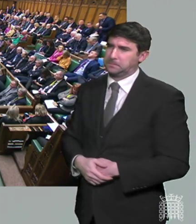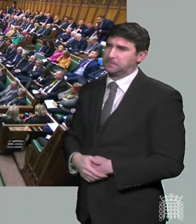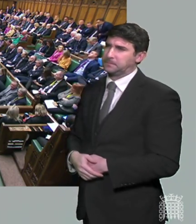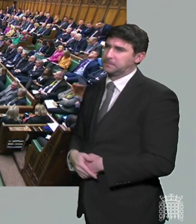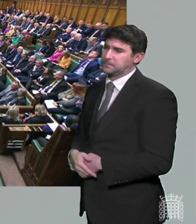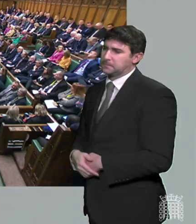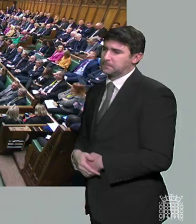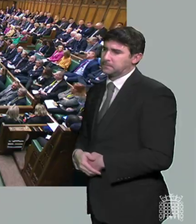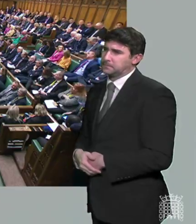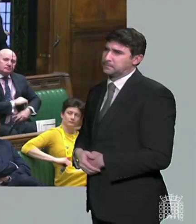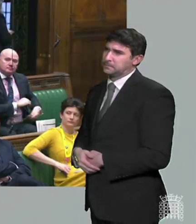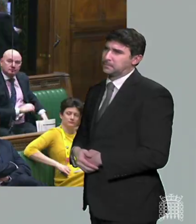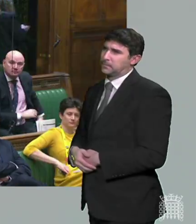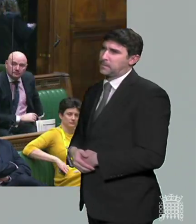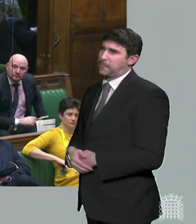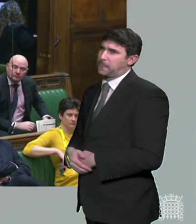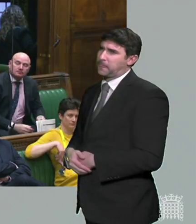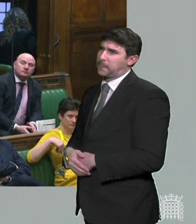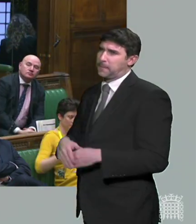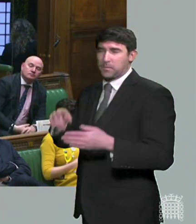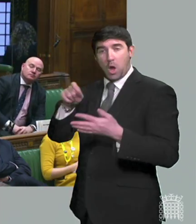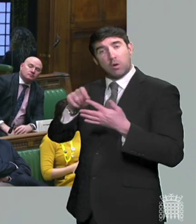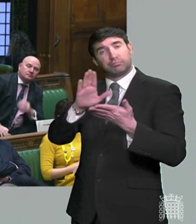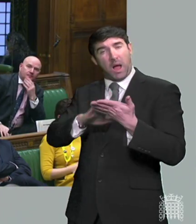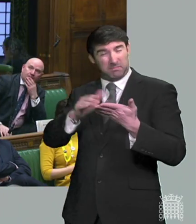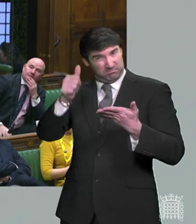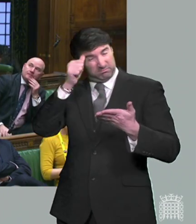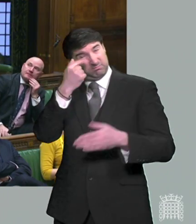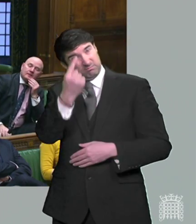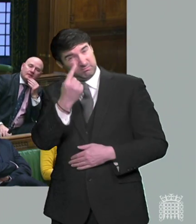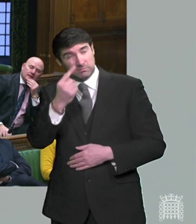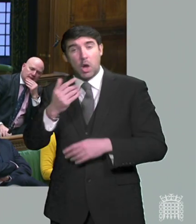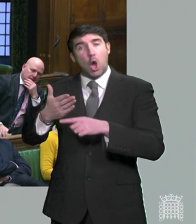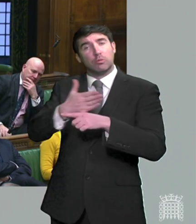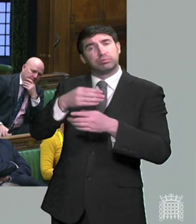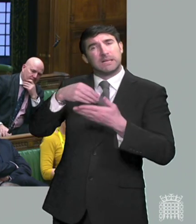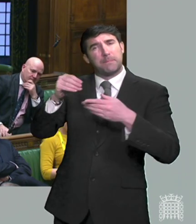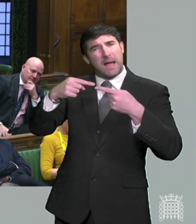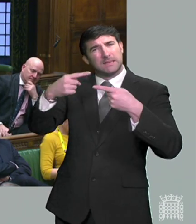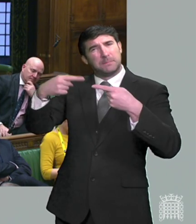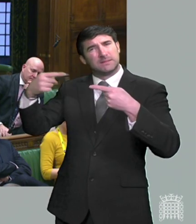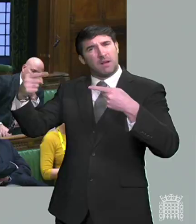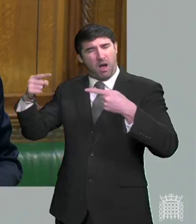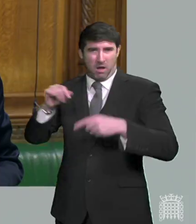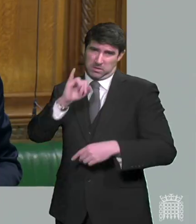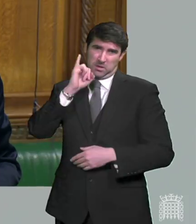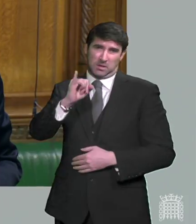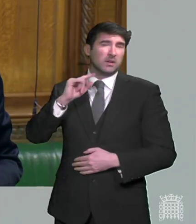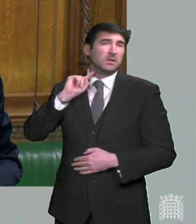The Prime Minister is well aware of the injustice of prepayment meters, not least because he commented on it in response to an earlier question.